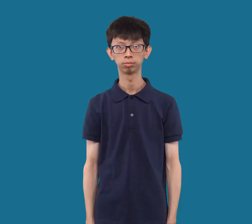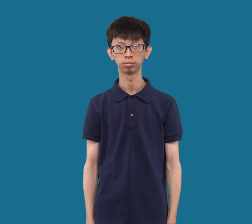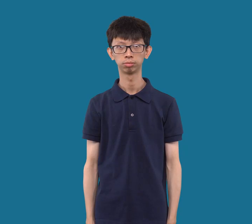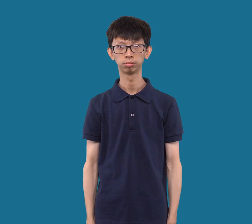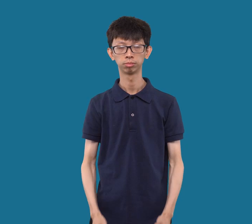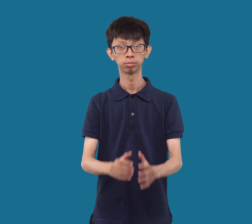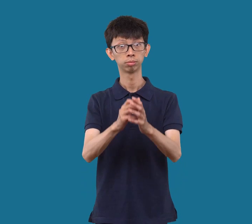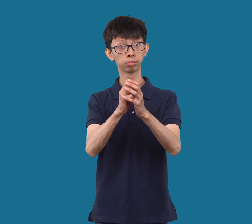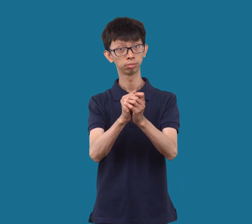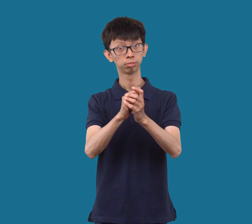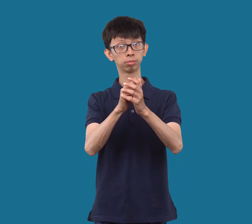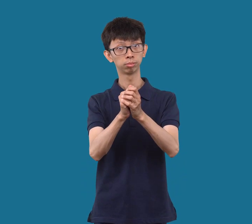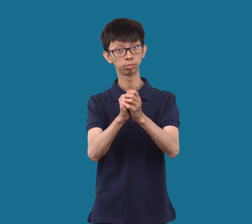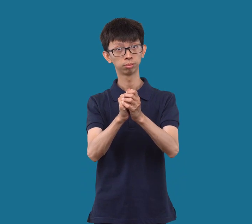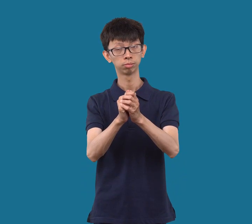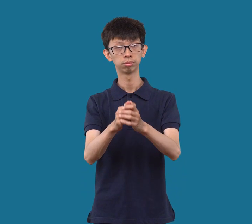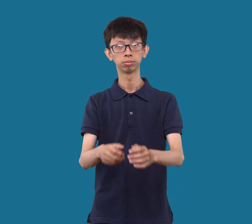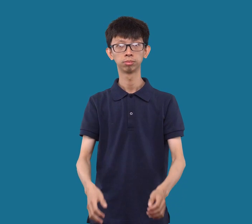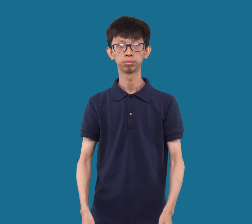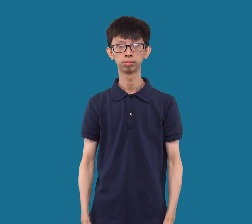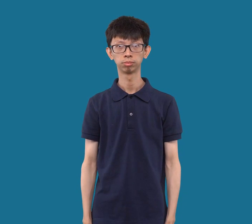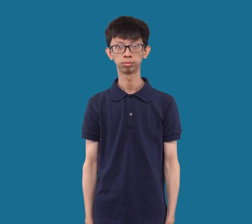đất nặn